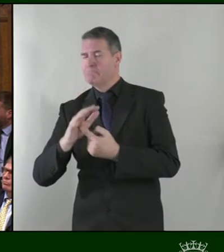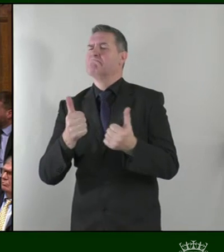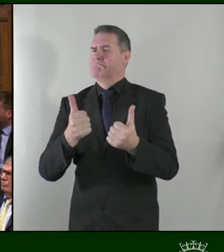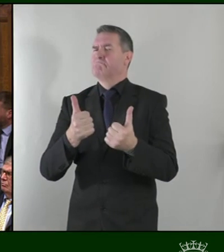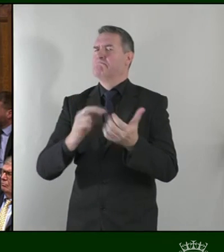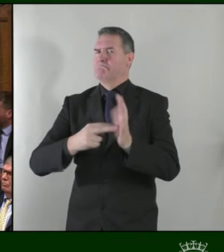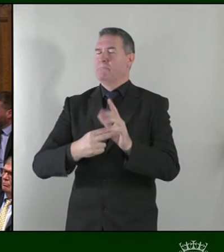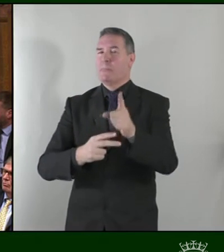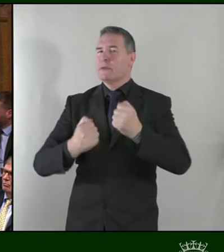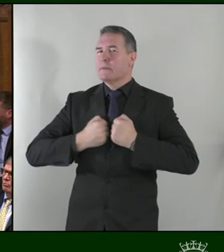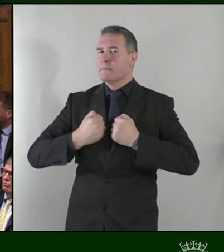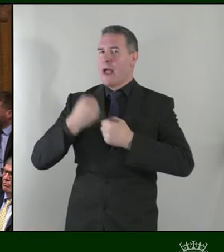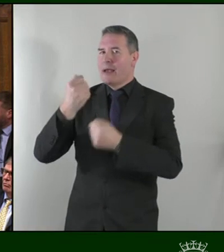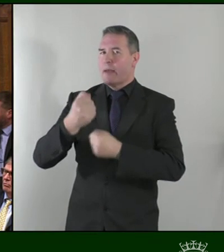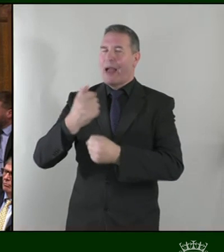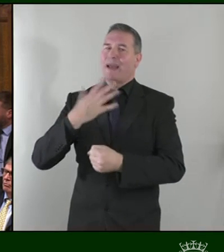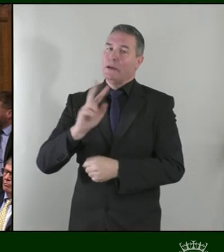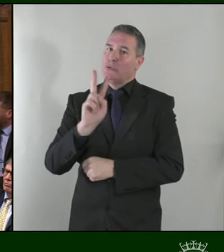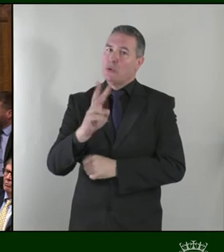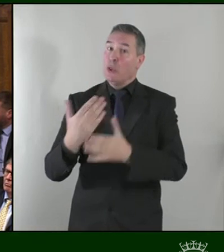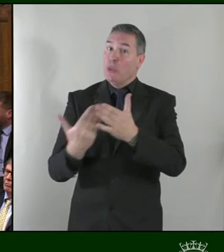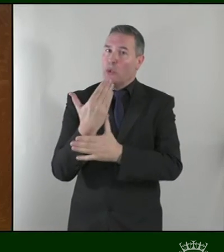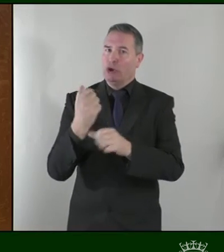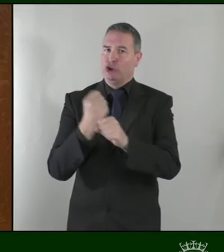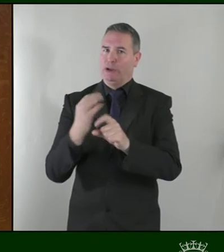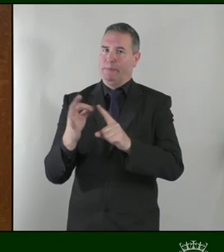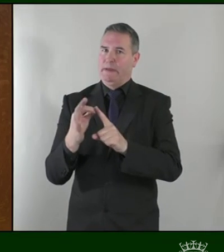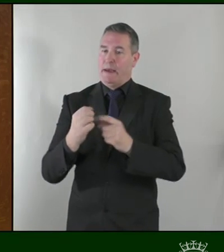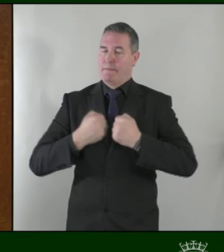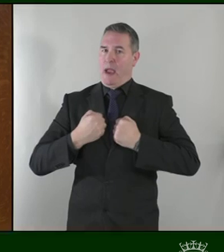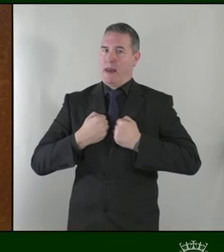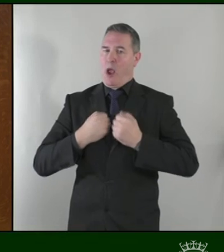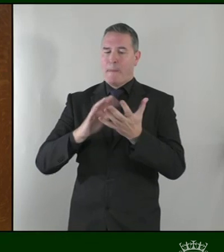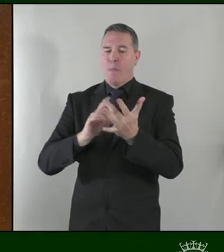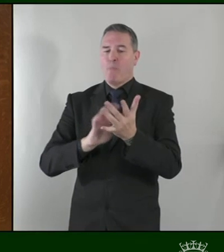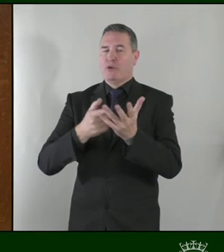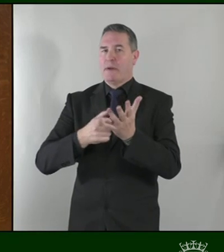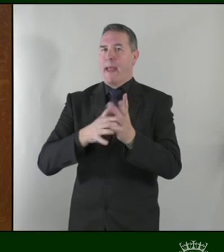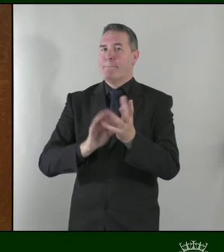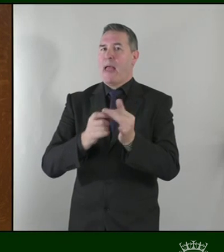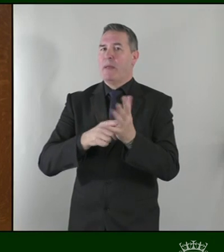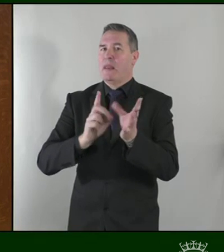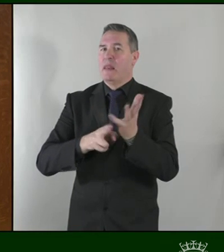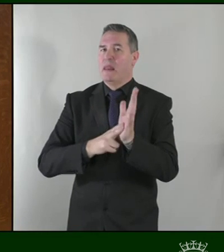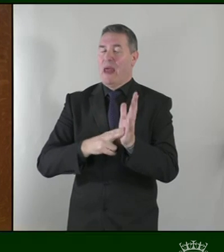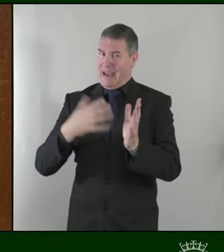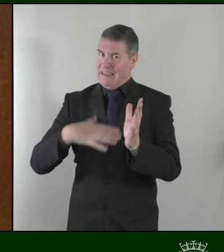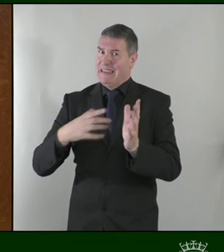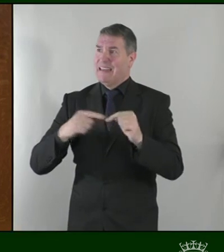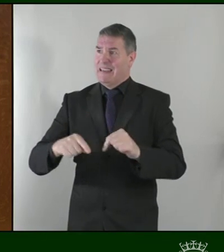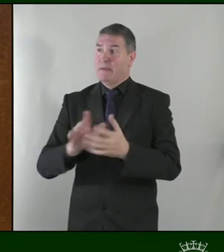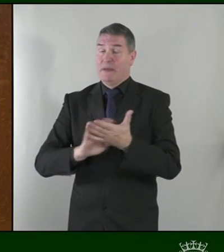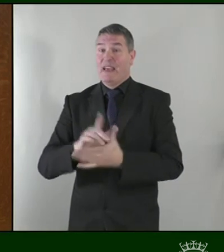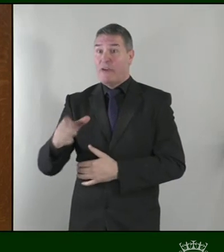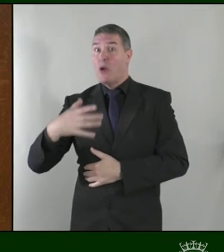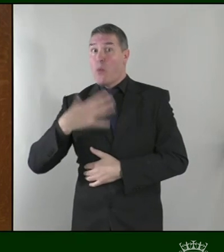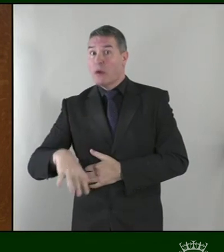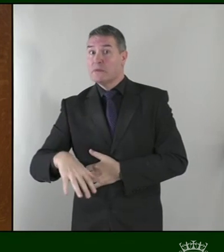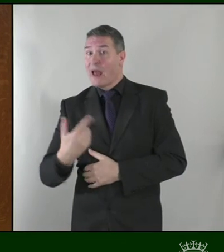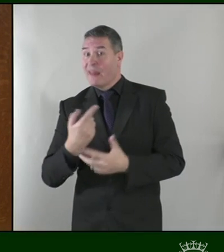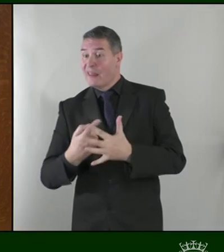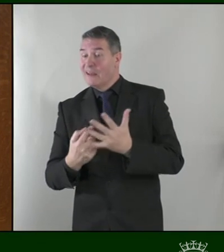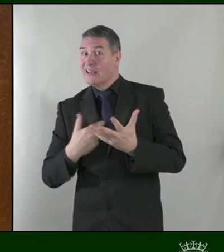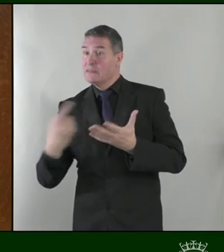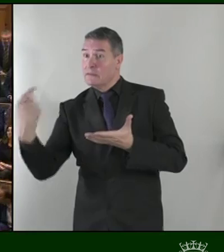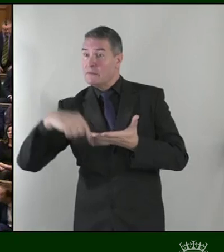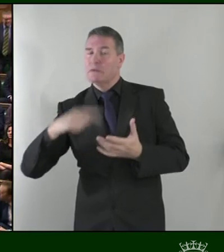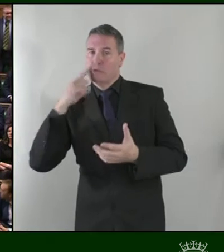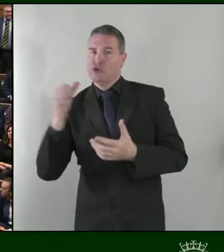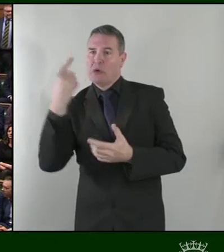Will he support my campaign for two new GP surgeries in my beautiful market towns of Oakham and Melton, and can I remind him that he is always welcome if he is in search of a pork pie, Rutland Bitter or stilton?